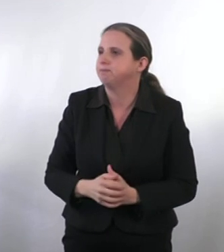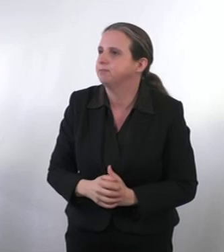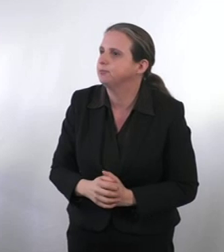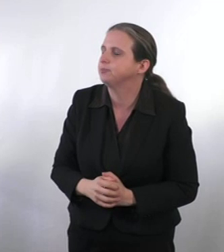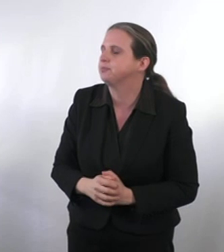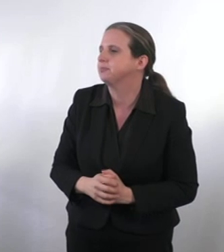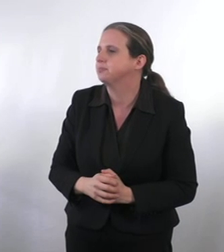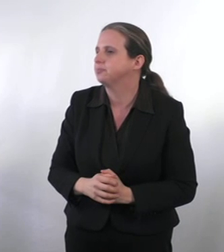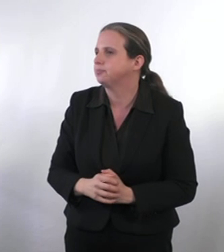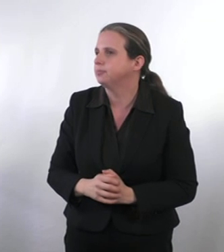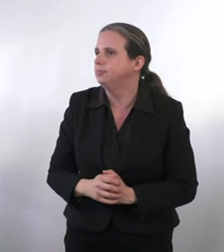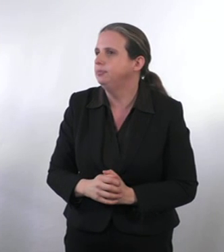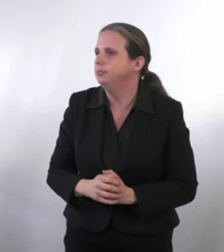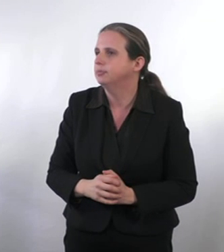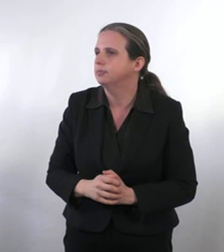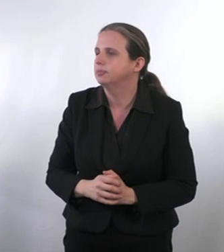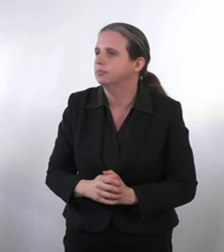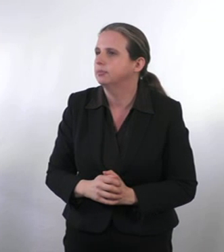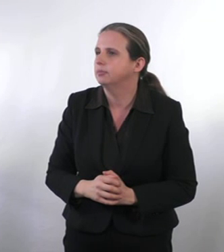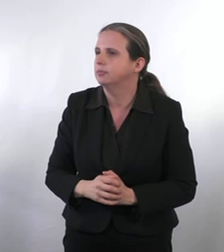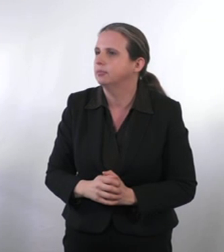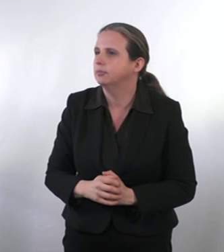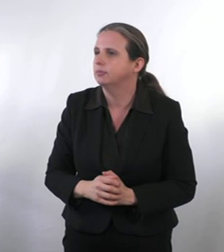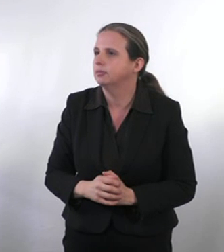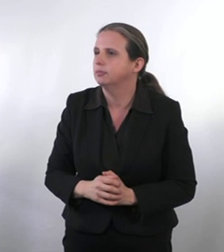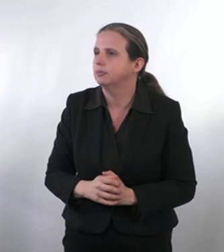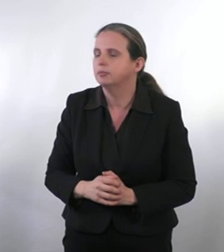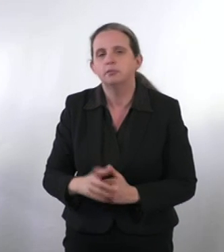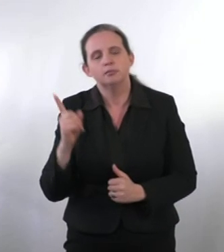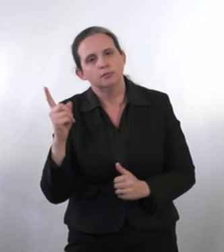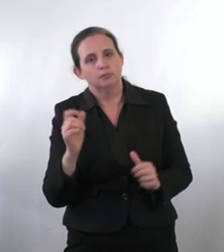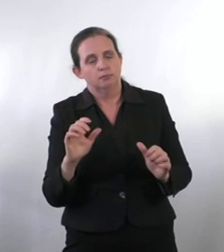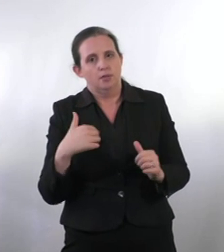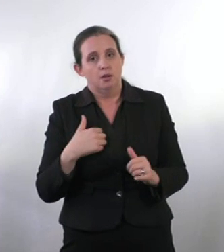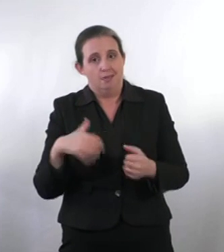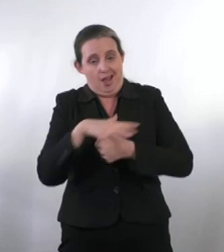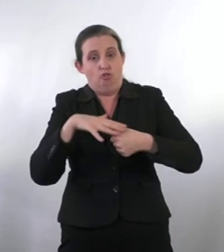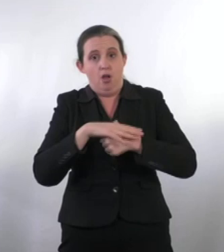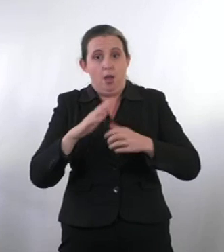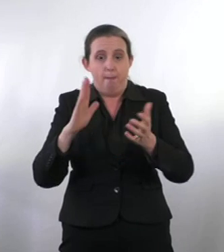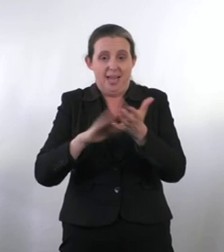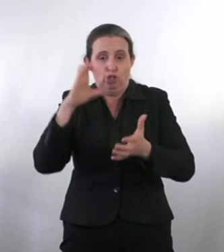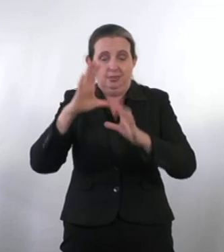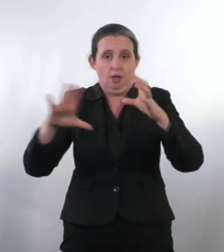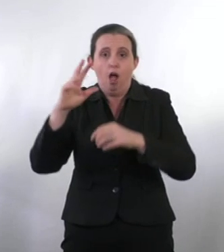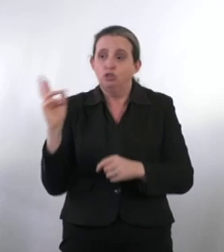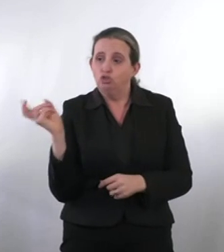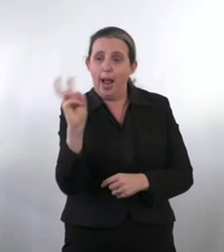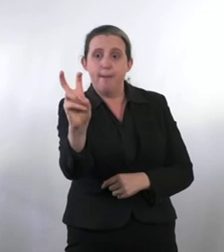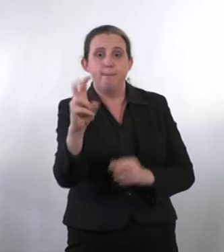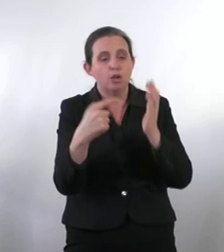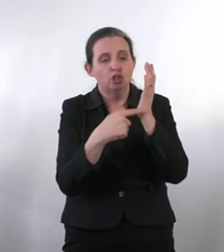The Greater Manchester Metrolink tram system cuts carbon emissions, improves air quality and reduces congestion on our roads.